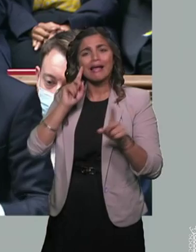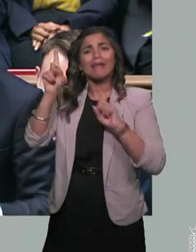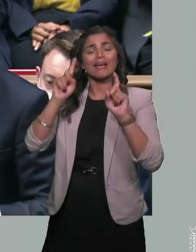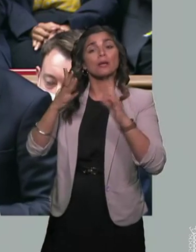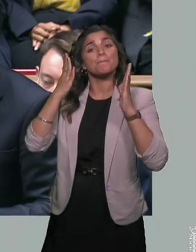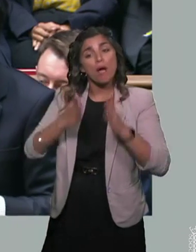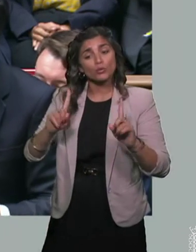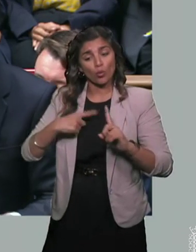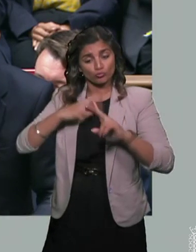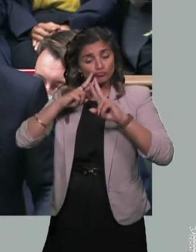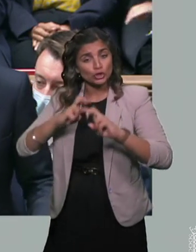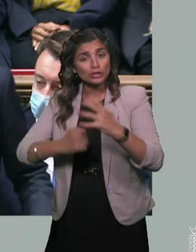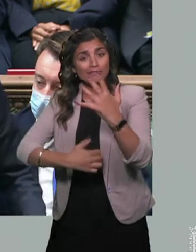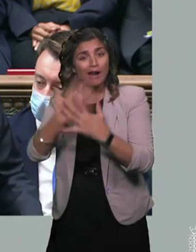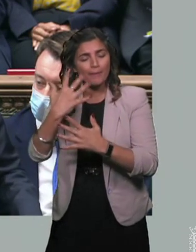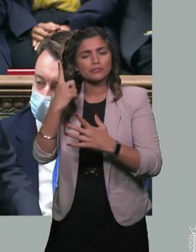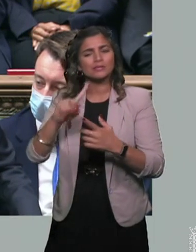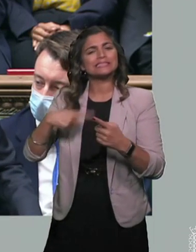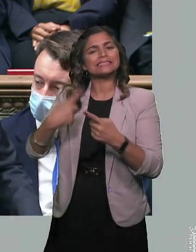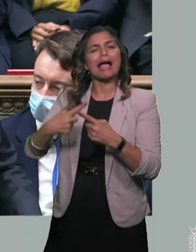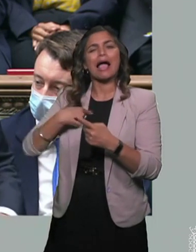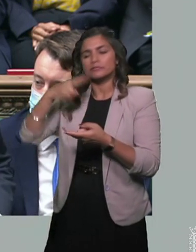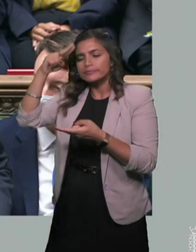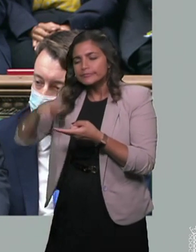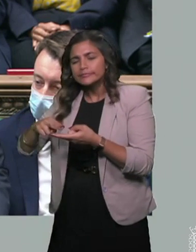we need to make our research and development tax reliefs fit for purpose.